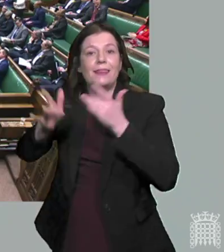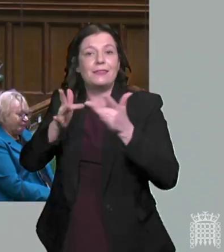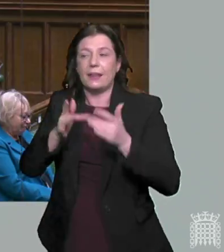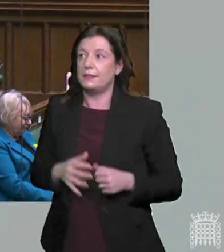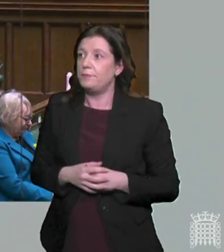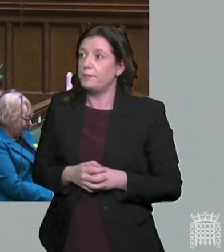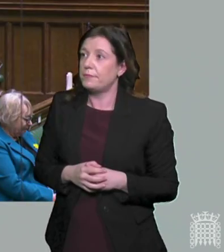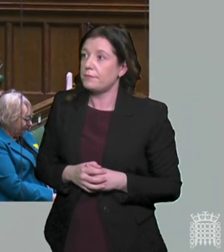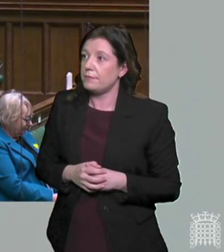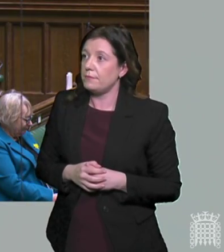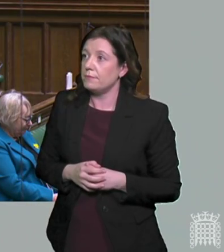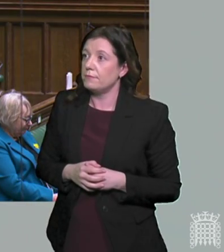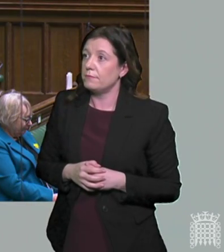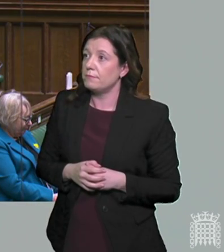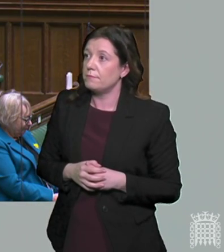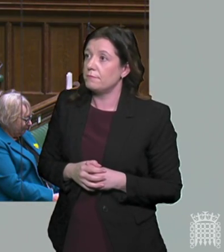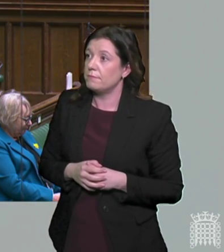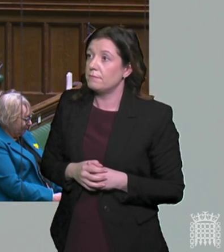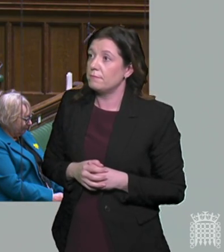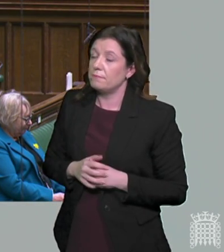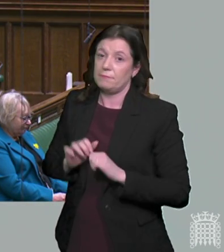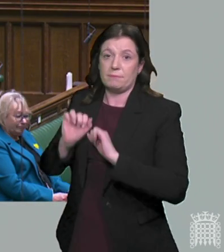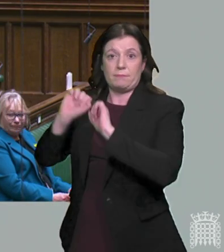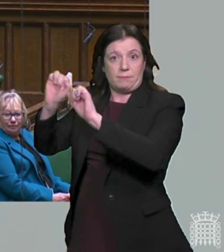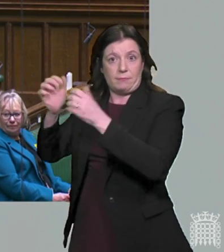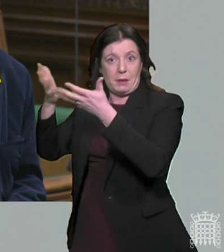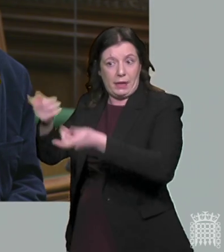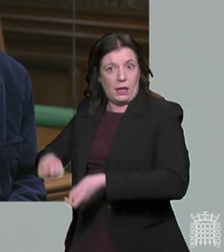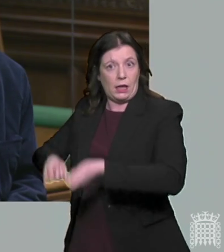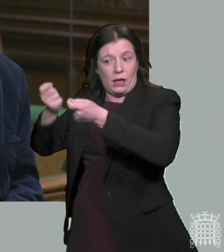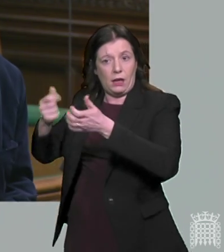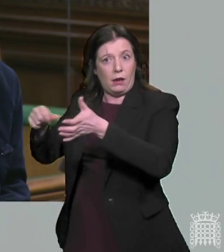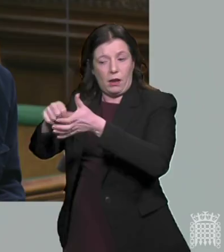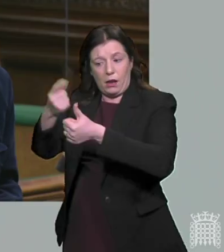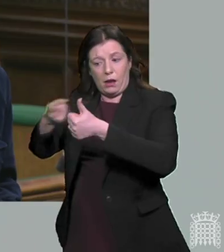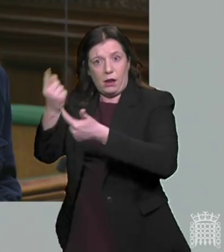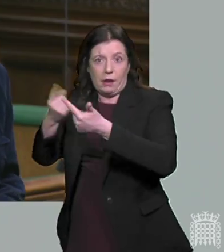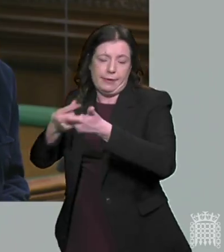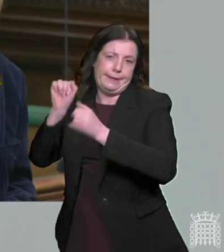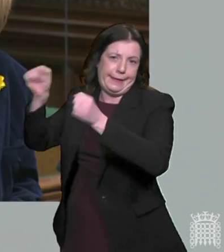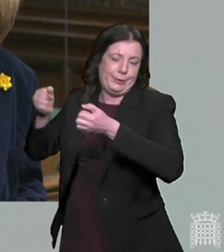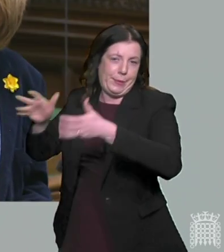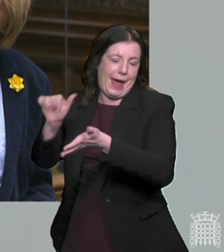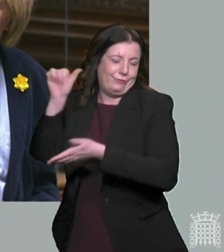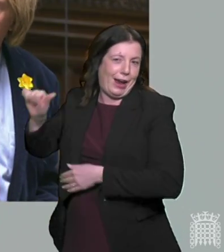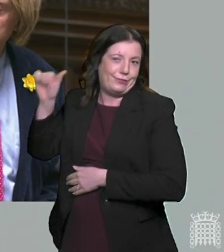The honourable Member for Ceredigion is absolutely right to raise the issues that he has—he is often right, actually.